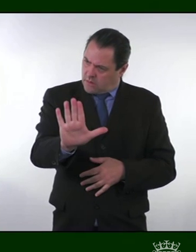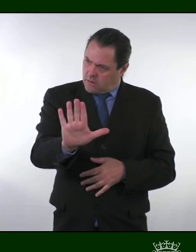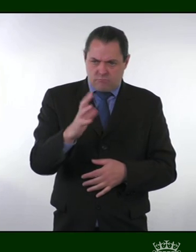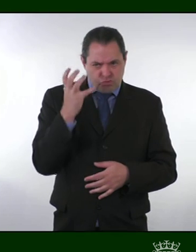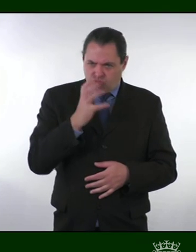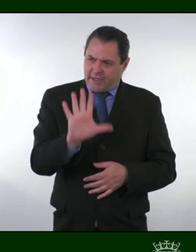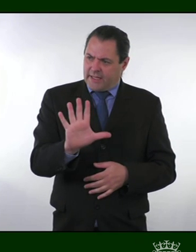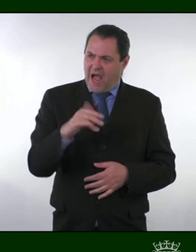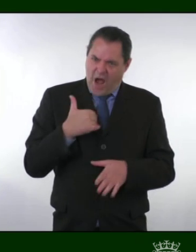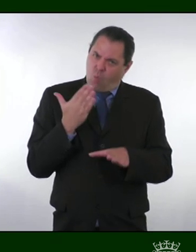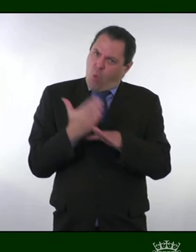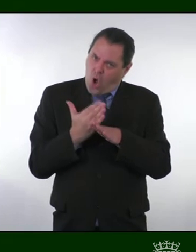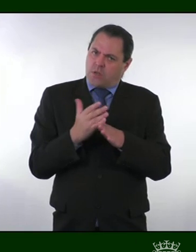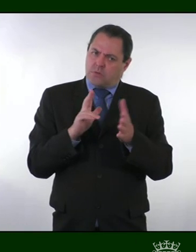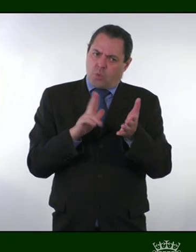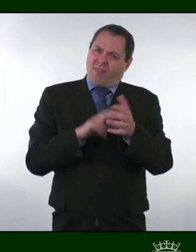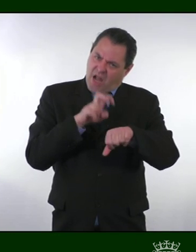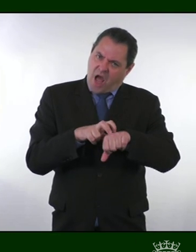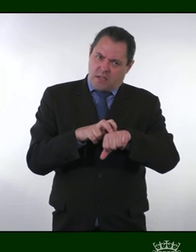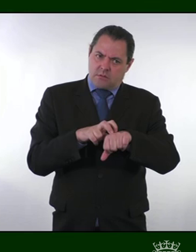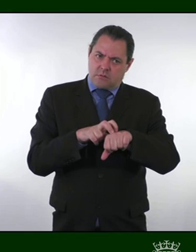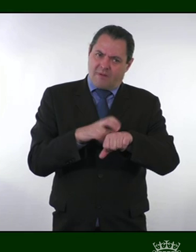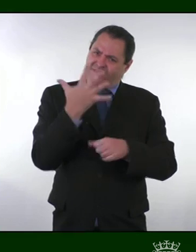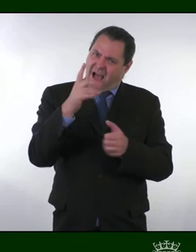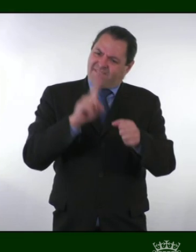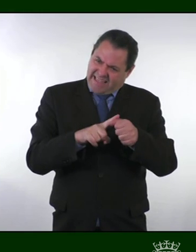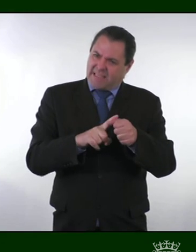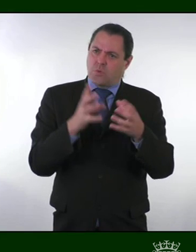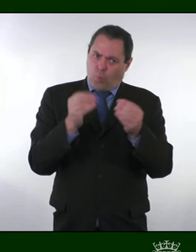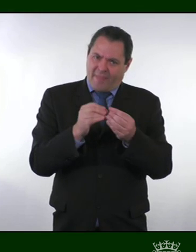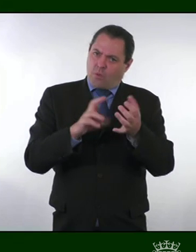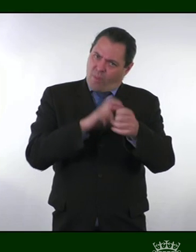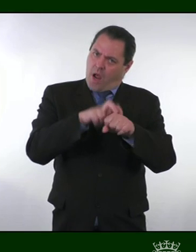I worked in Northern Ireland for five years with the Police Service of Northern Ireland, bringing peace.